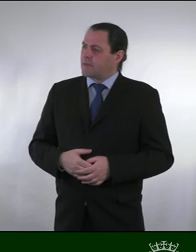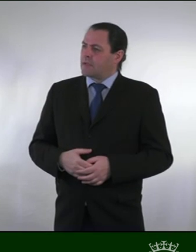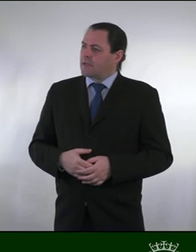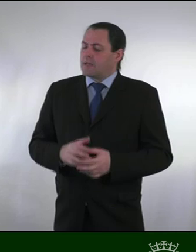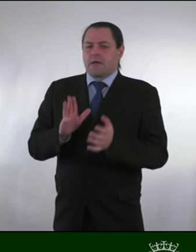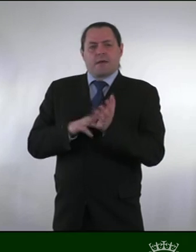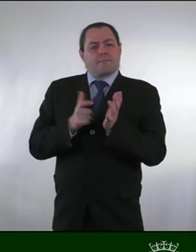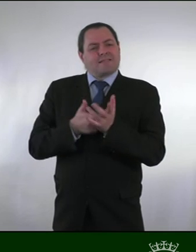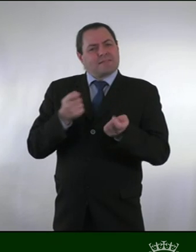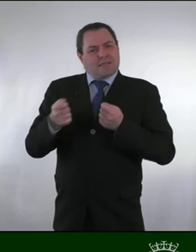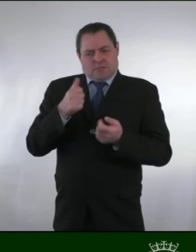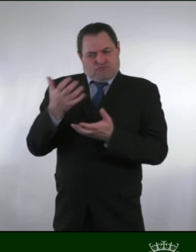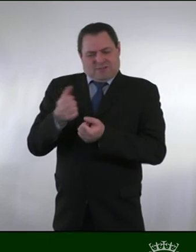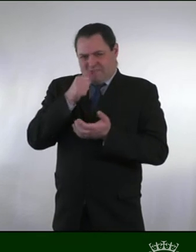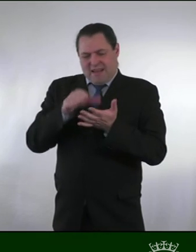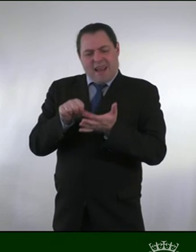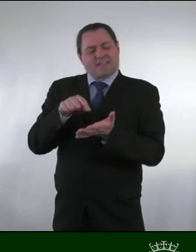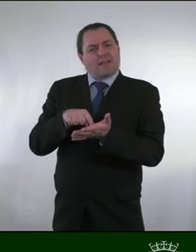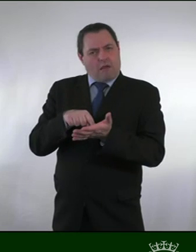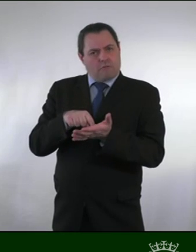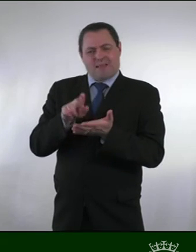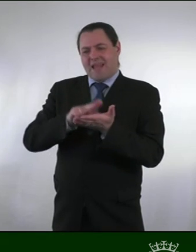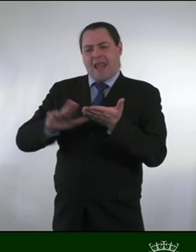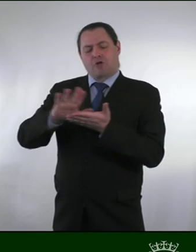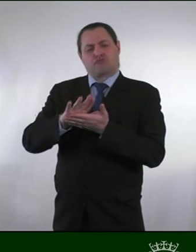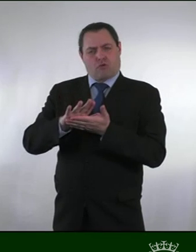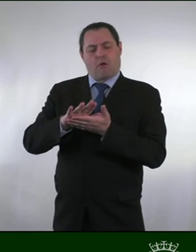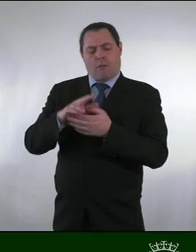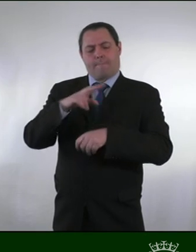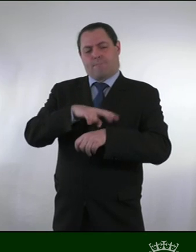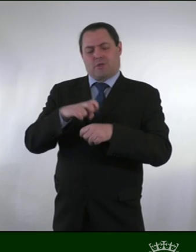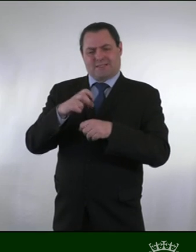I have a letter here from the National Police Chiefs Council.